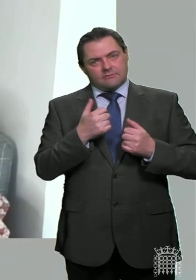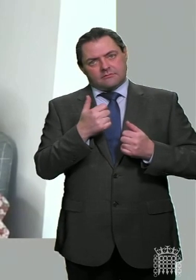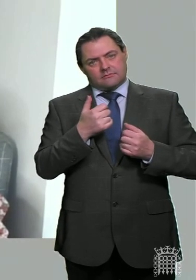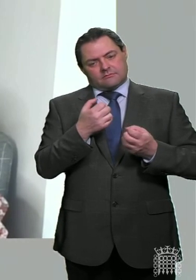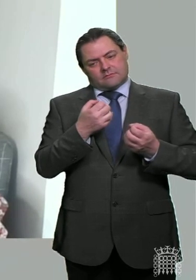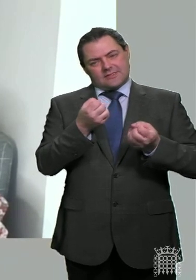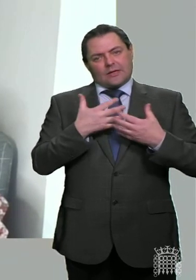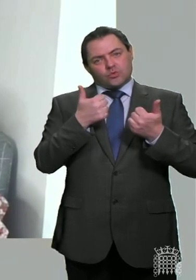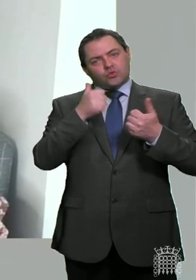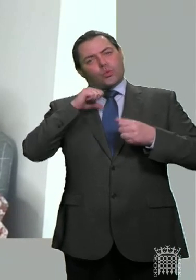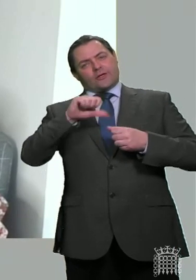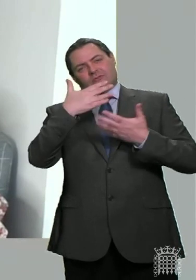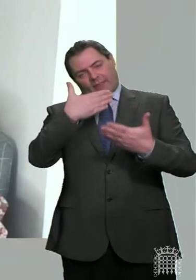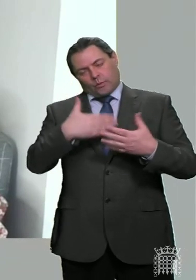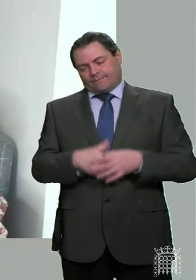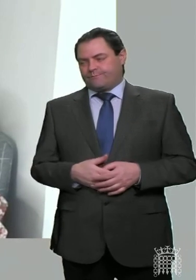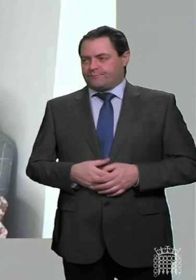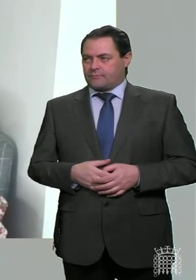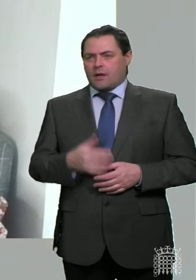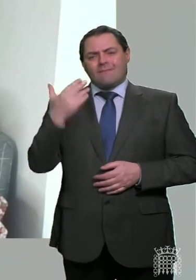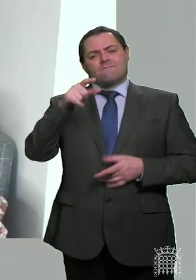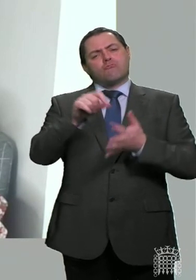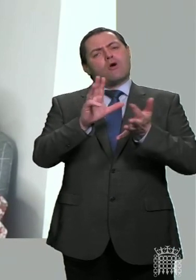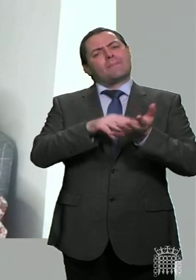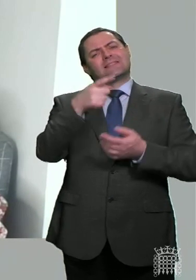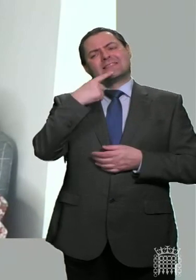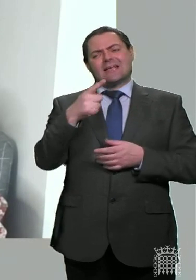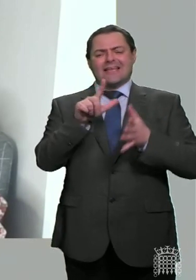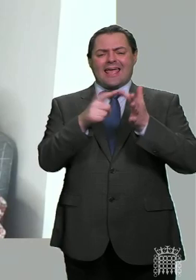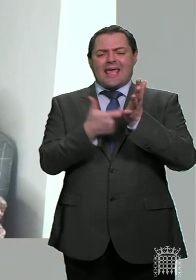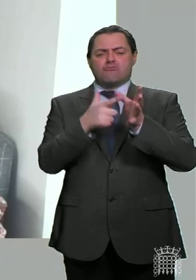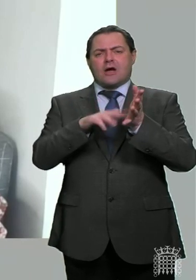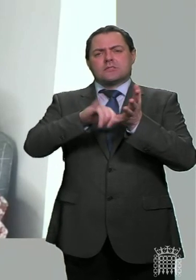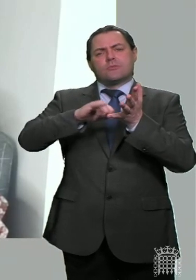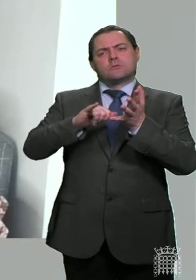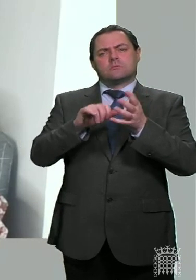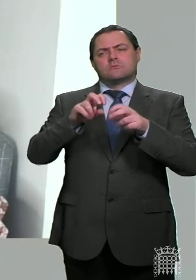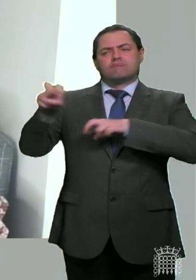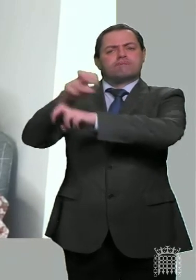The Prime Minister previously guaranteed that there was no threat to the Erasmus scheme as a result of Brexit.